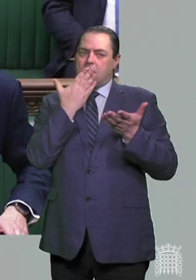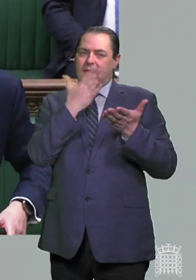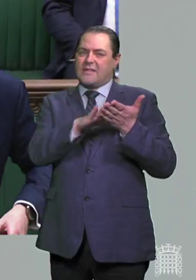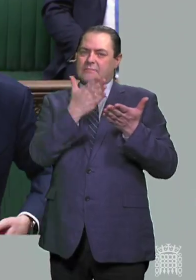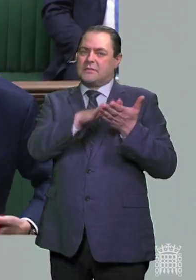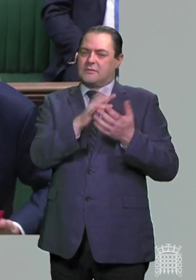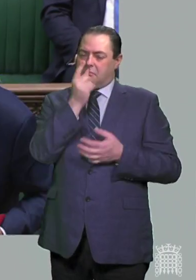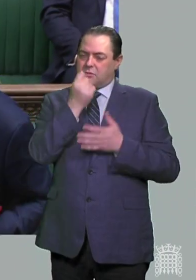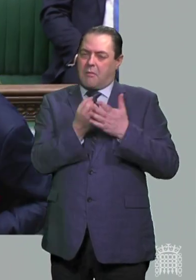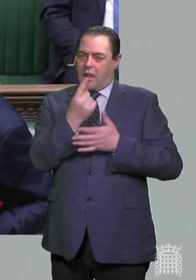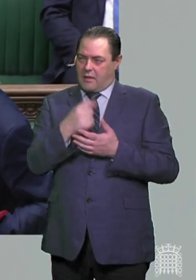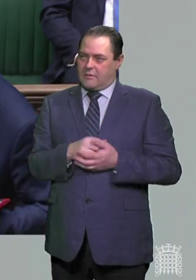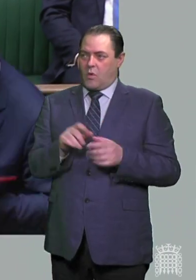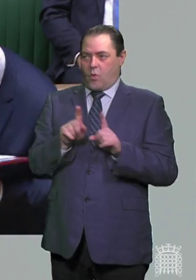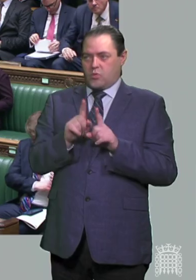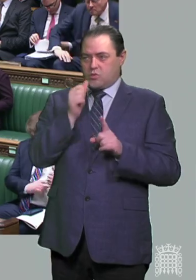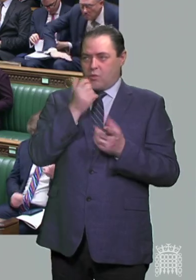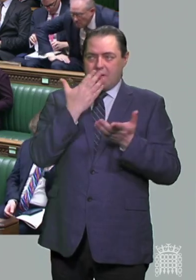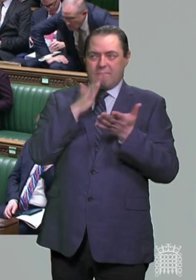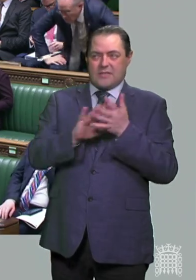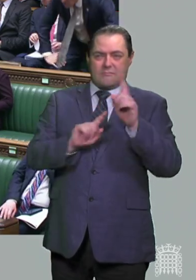We are, of course, also planning an investment summit.